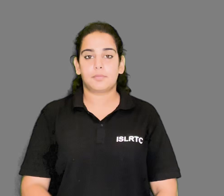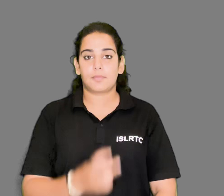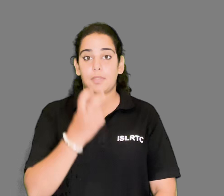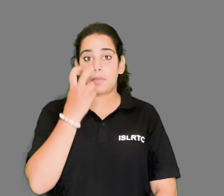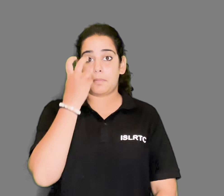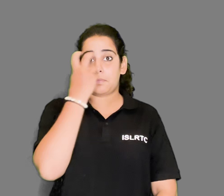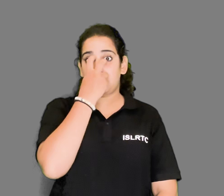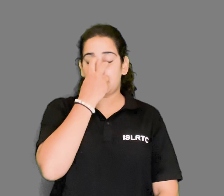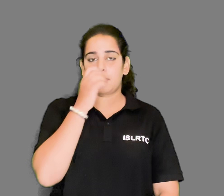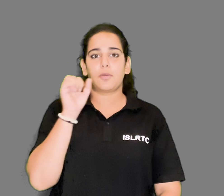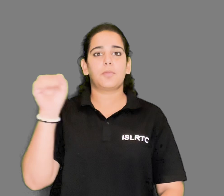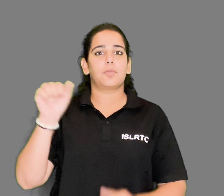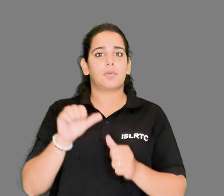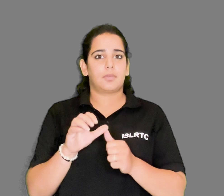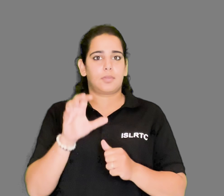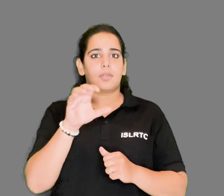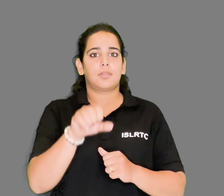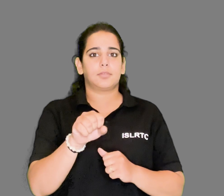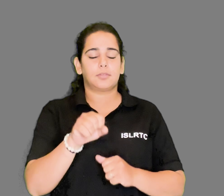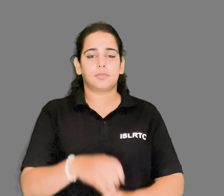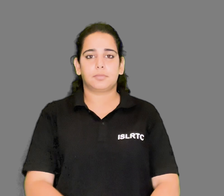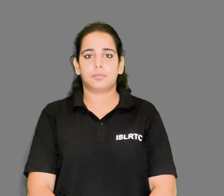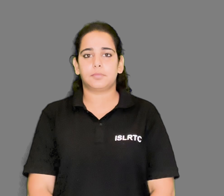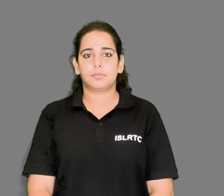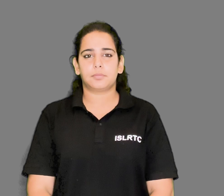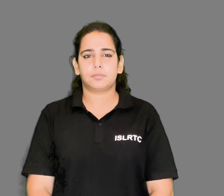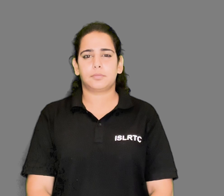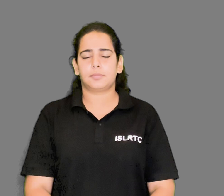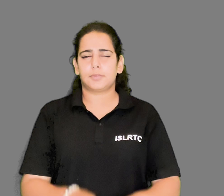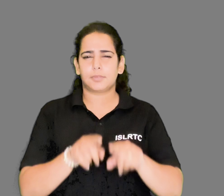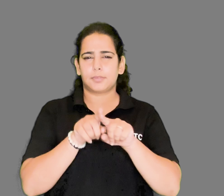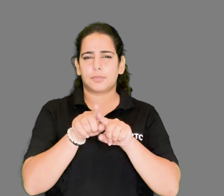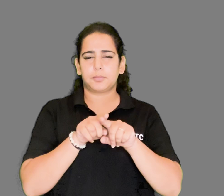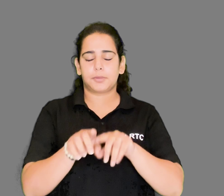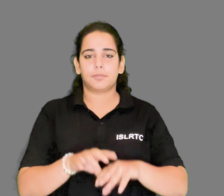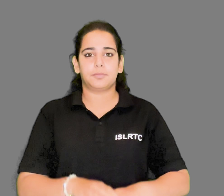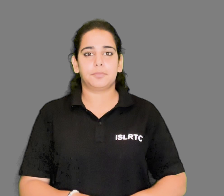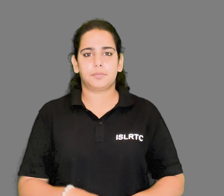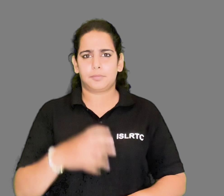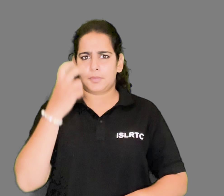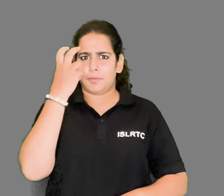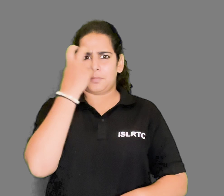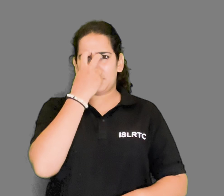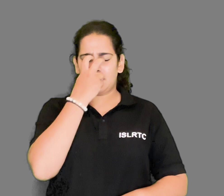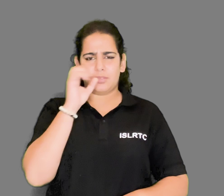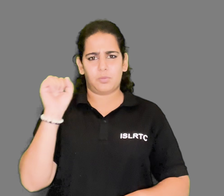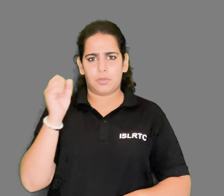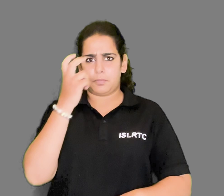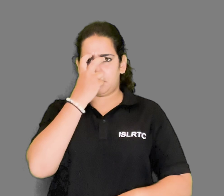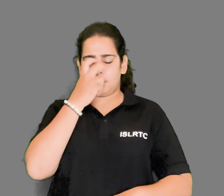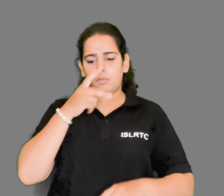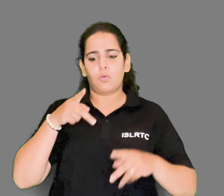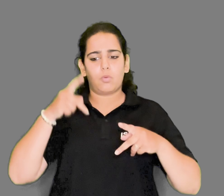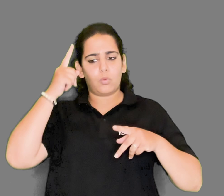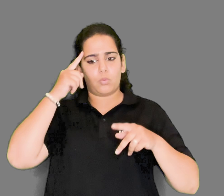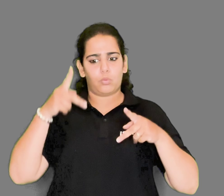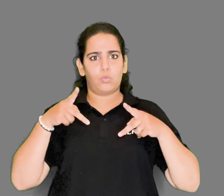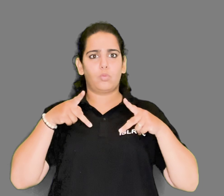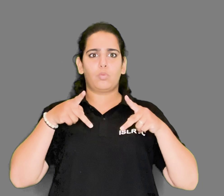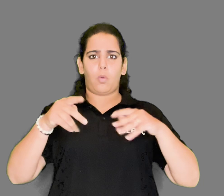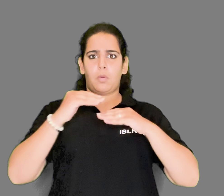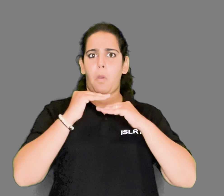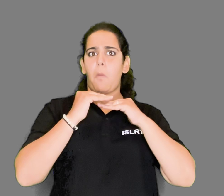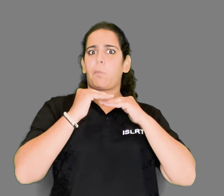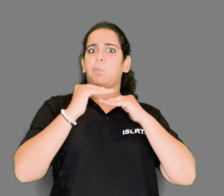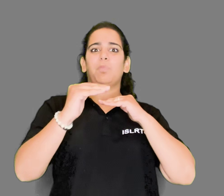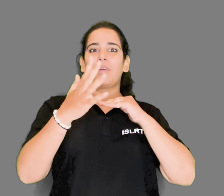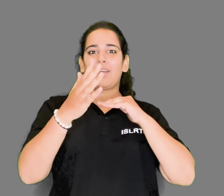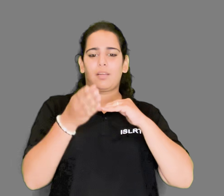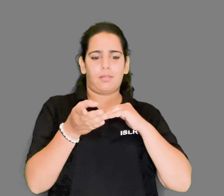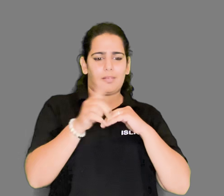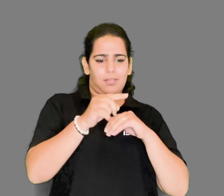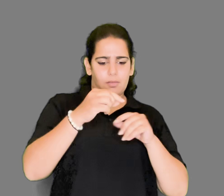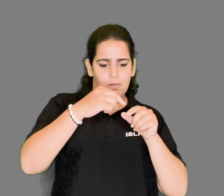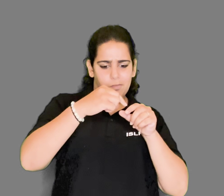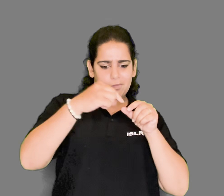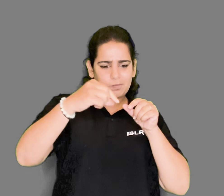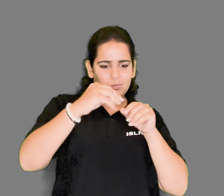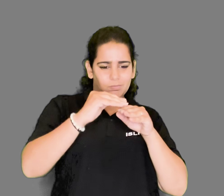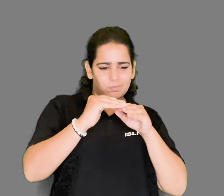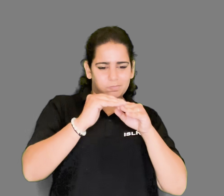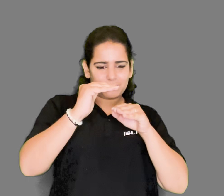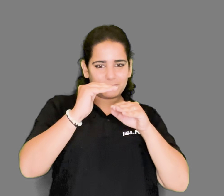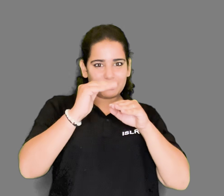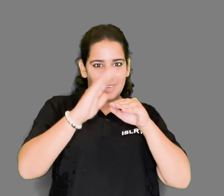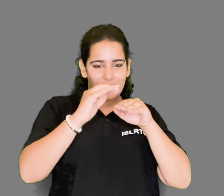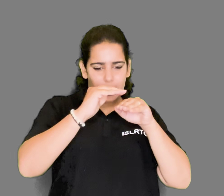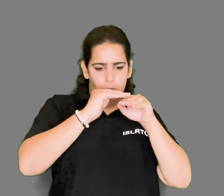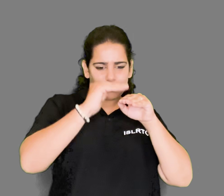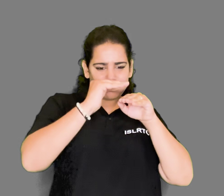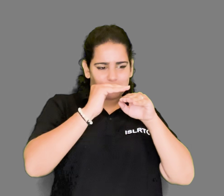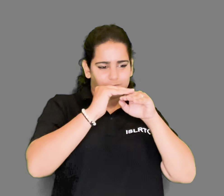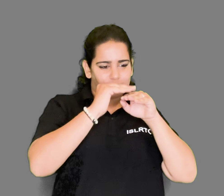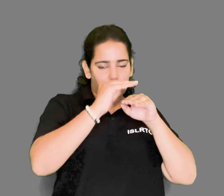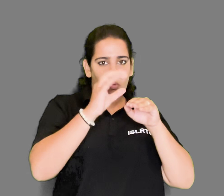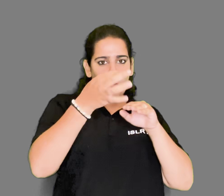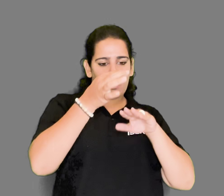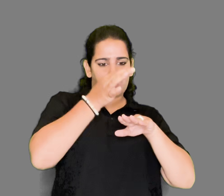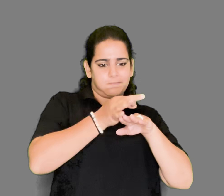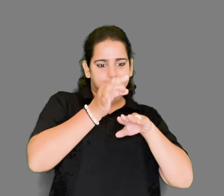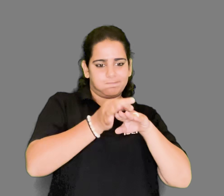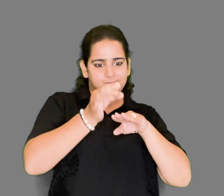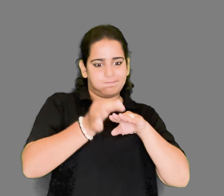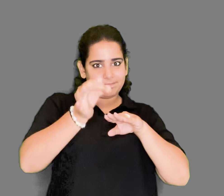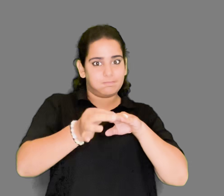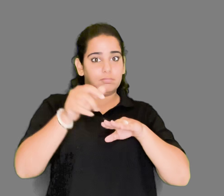Accessibility Grants Financial support provided to organizations or individuals to improve accessibility features or implement accessibility initiatives